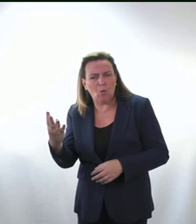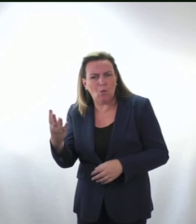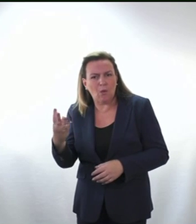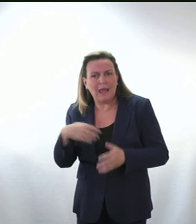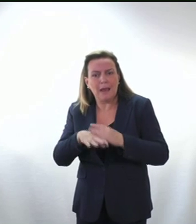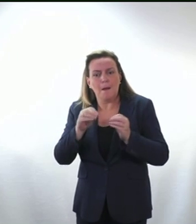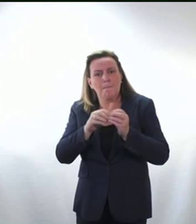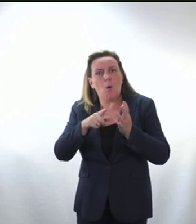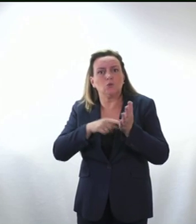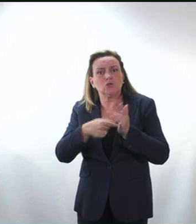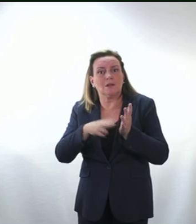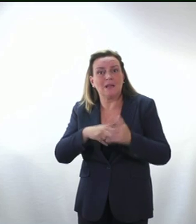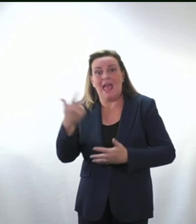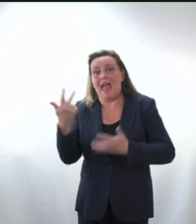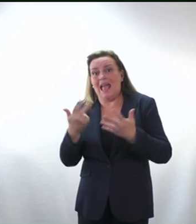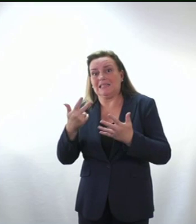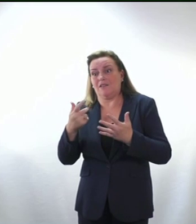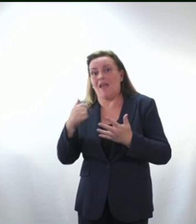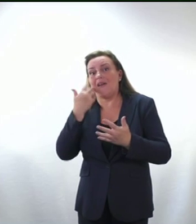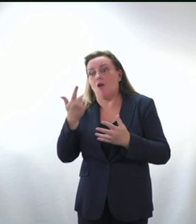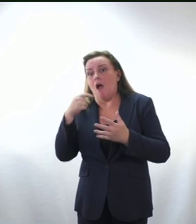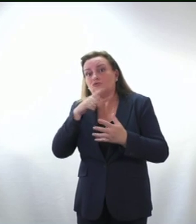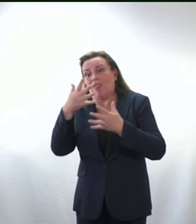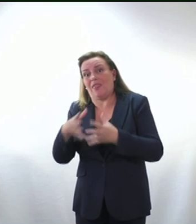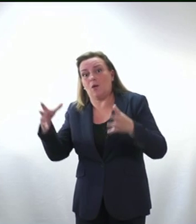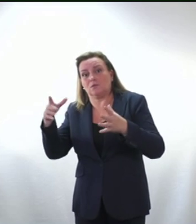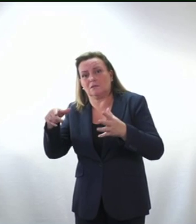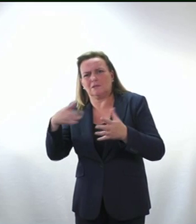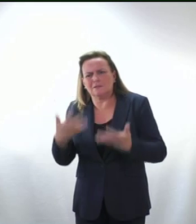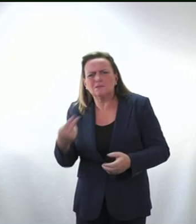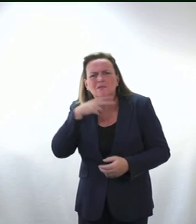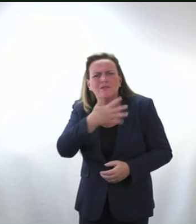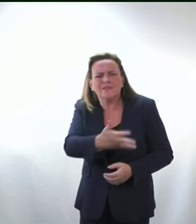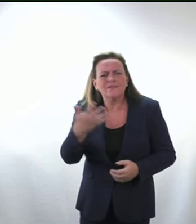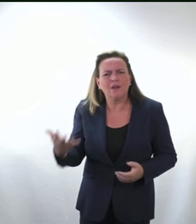In Bolton, it was 18 per 100,000; now it is 255.